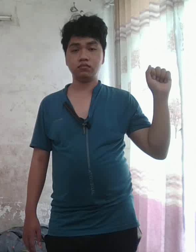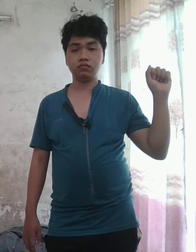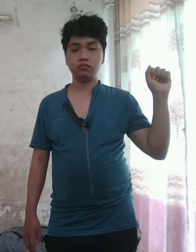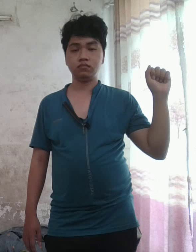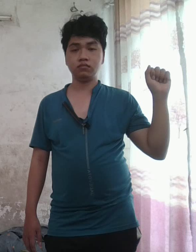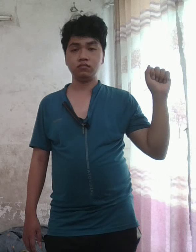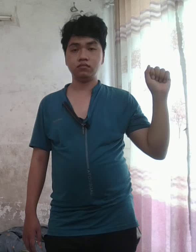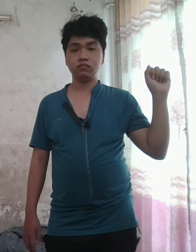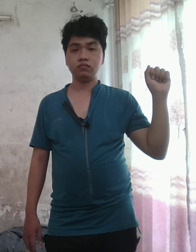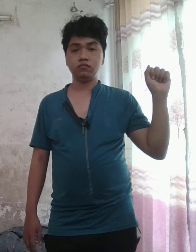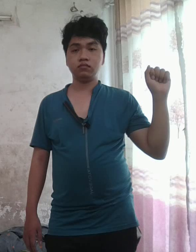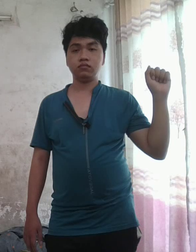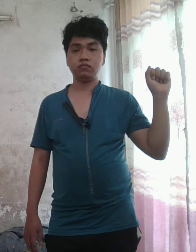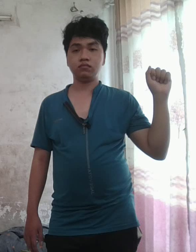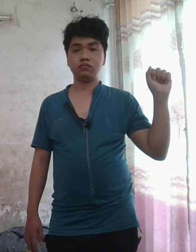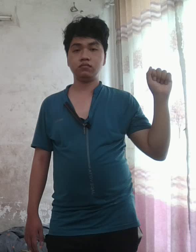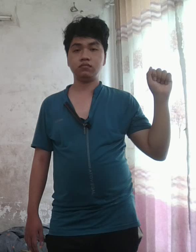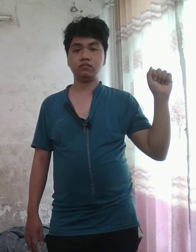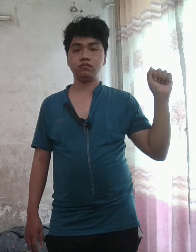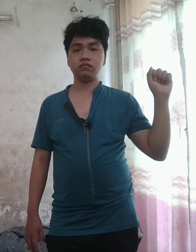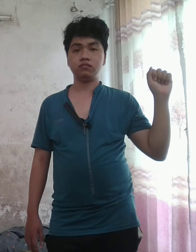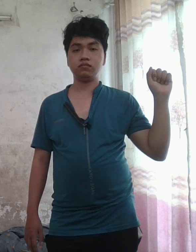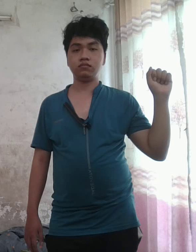a